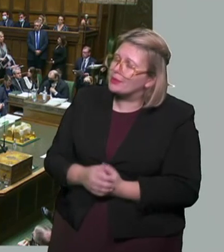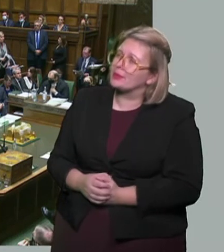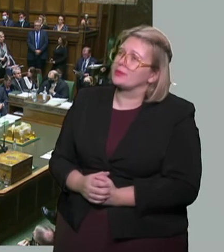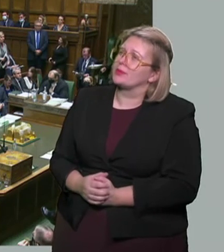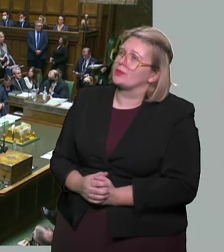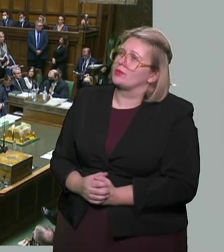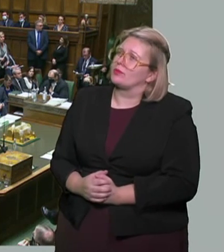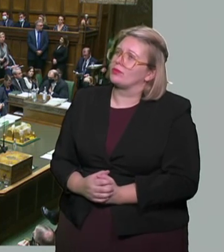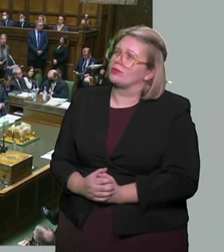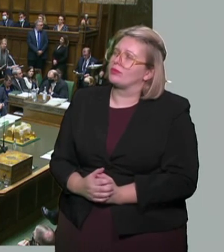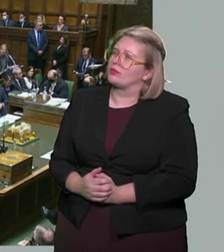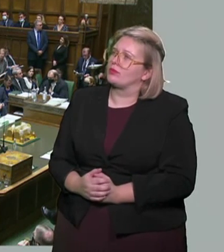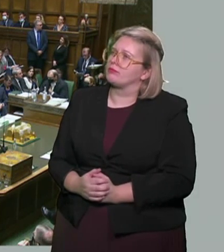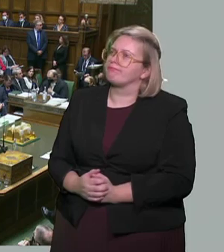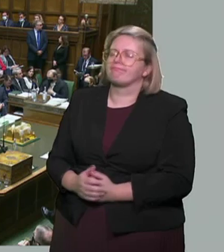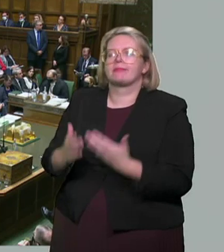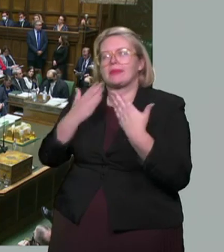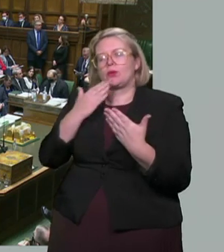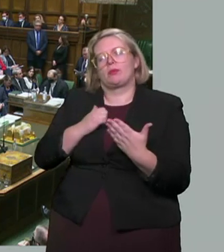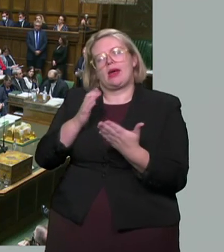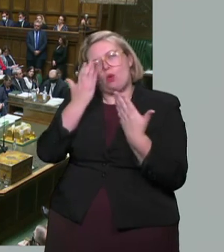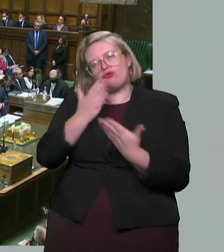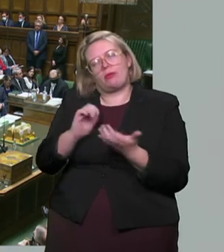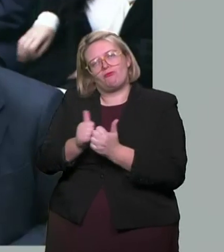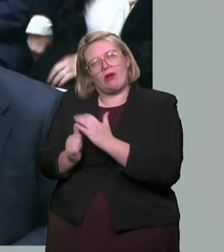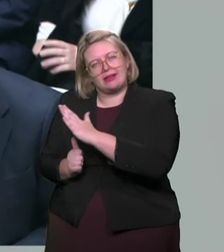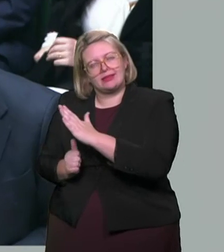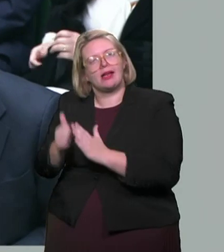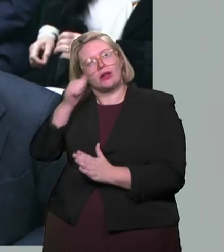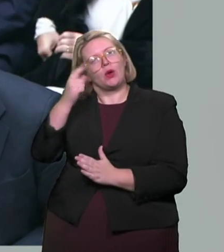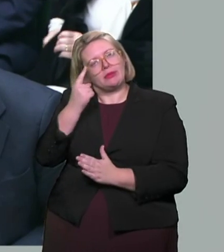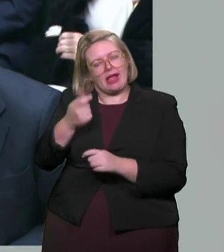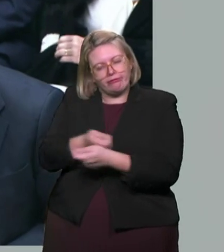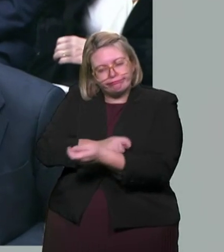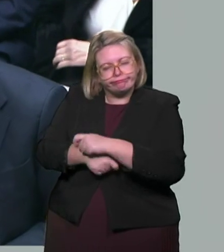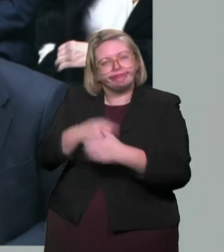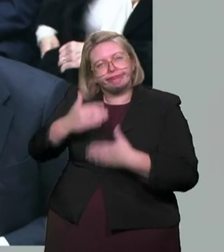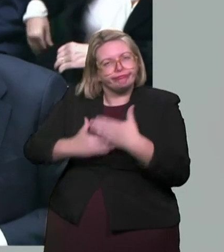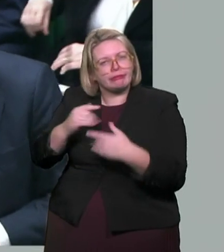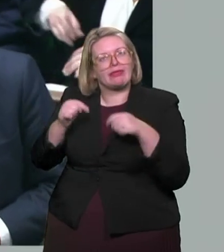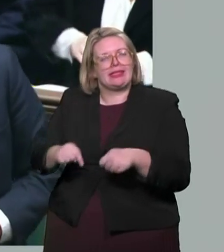I thank my honourable Friend, who I know has a very active interest in this area.